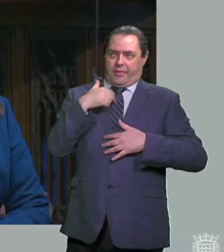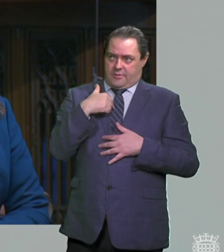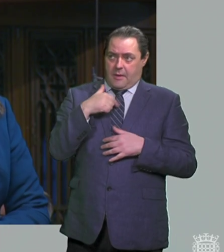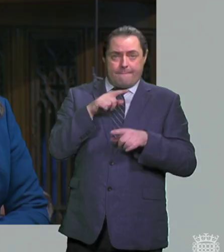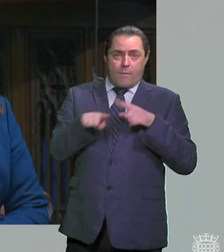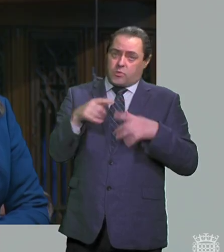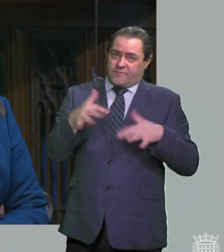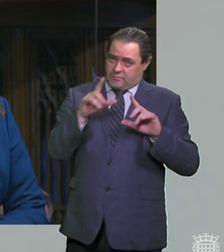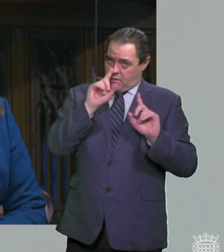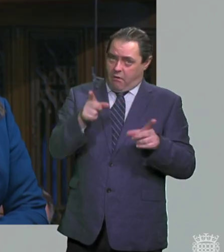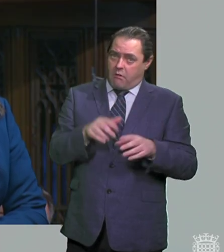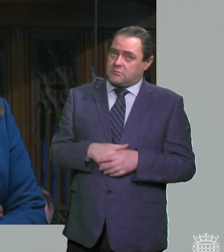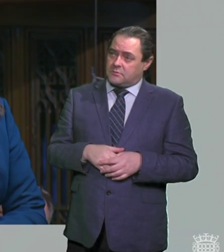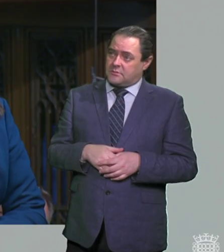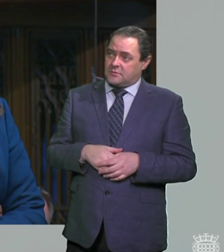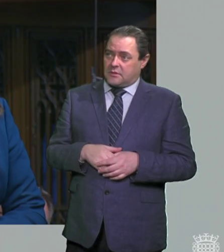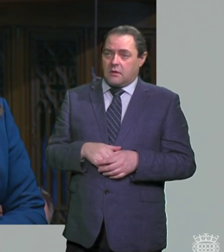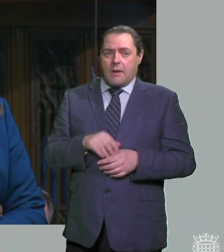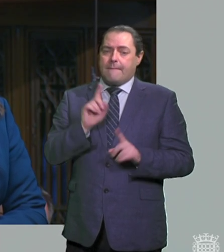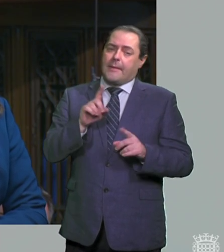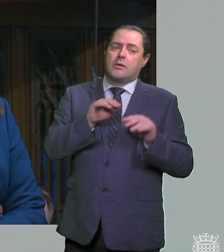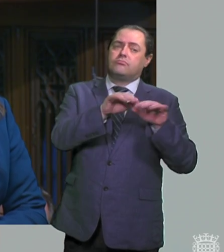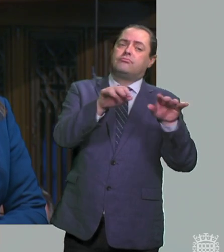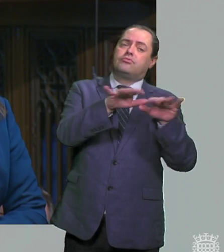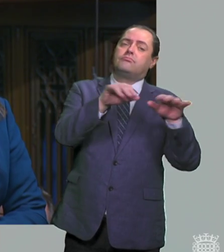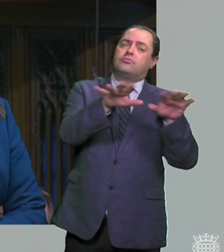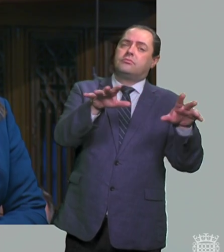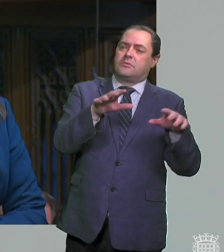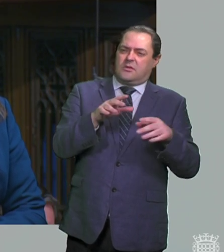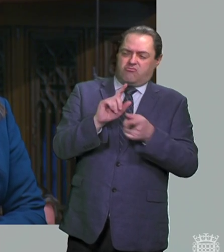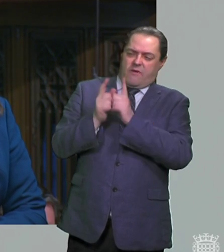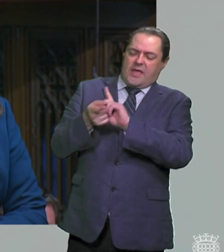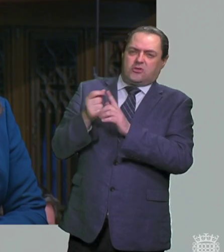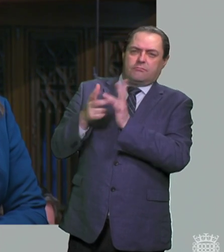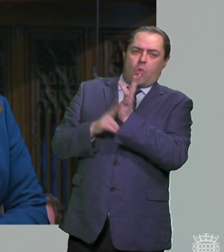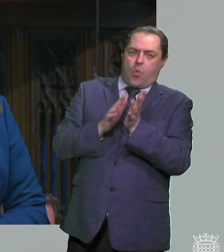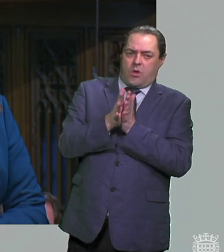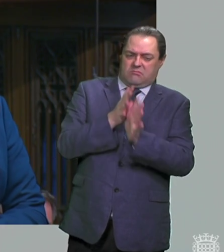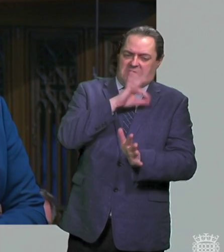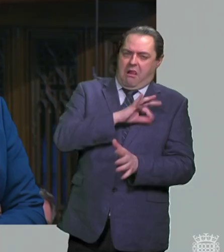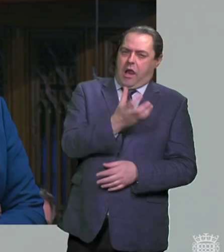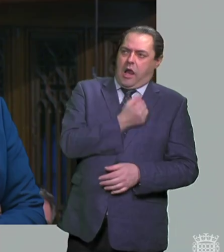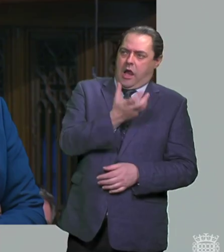Most victims cannot prove that, and perpetrators are using platforms to use revenge porn for financial gain.